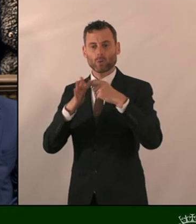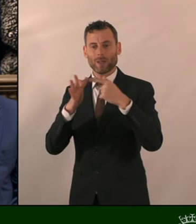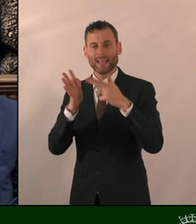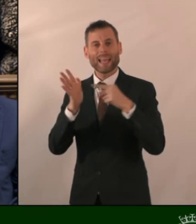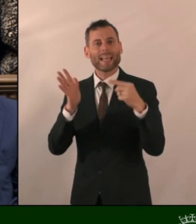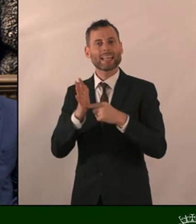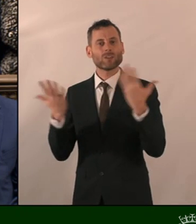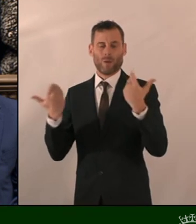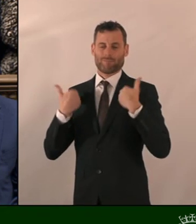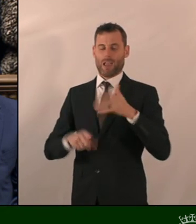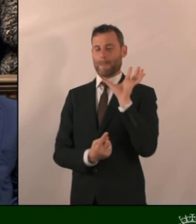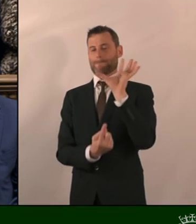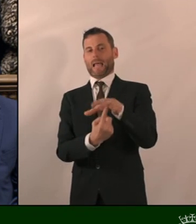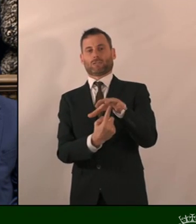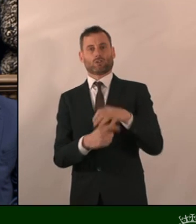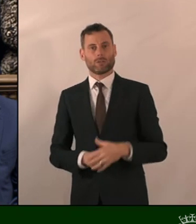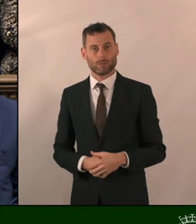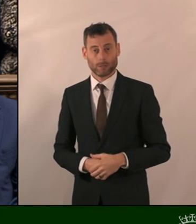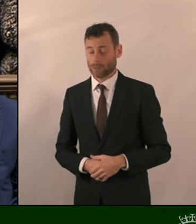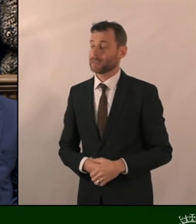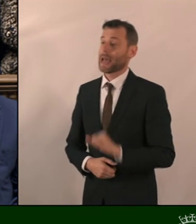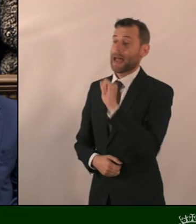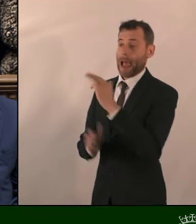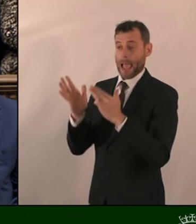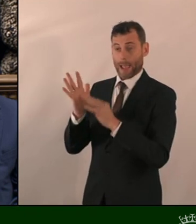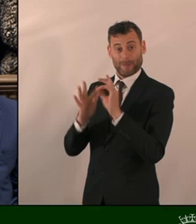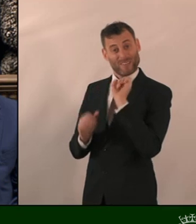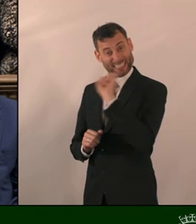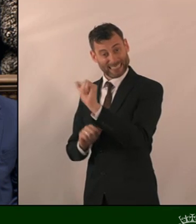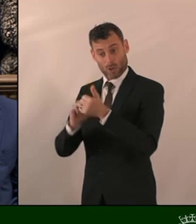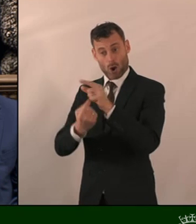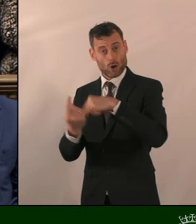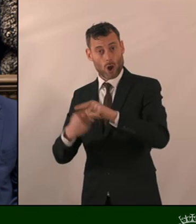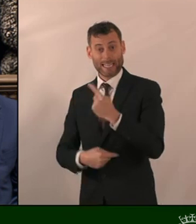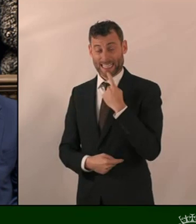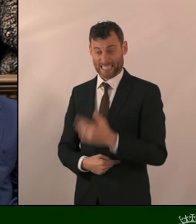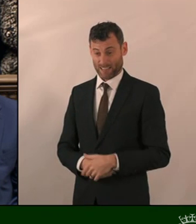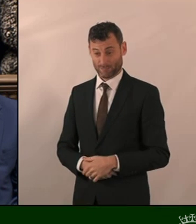The honourable Member for Calder Valley, another of his colleagues, said that it “is not good enough”.